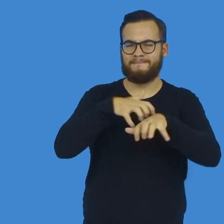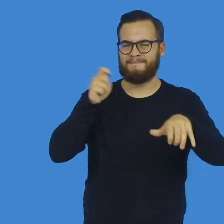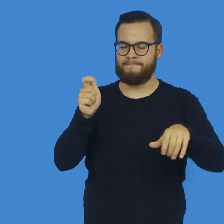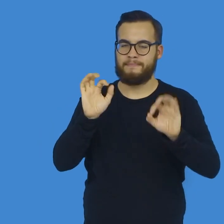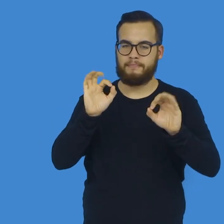frecuente